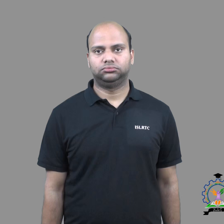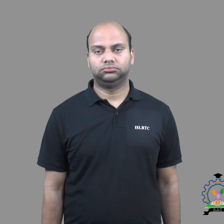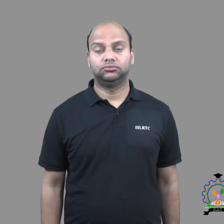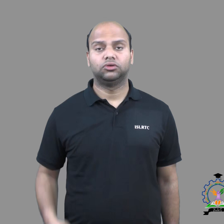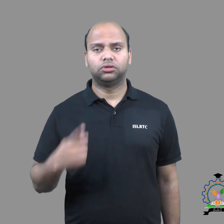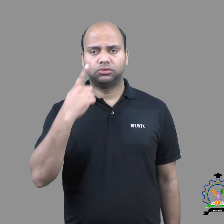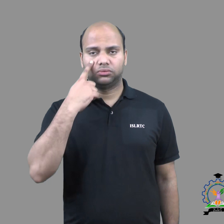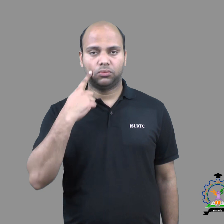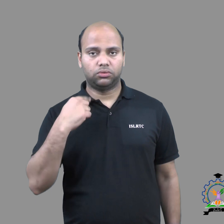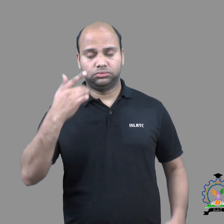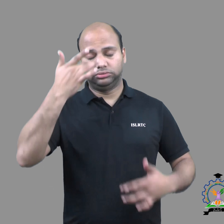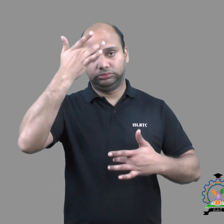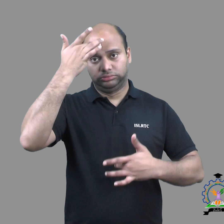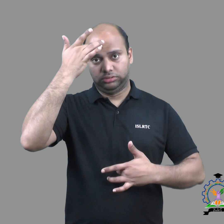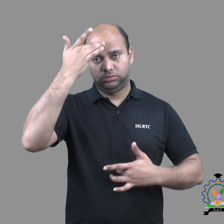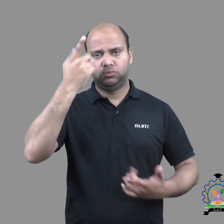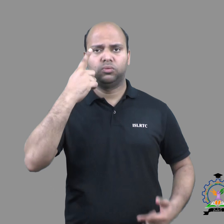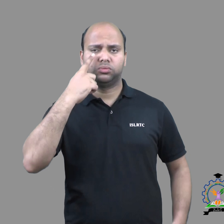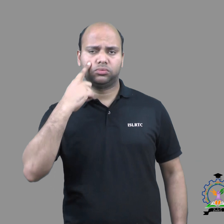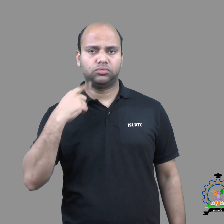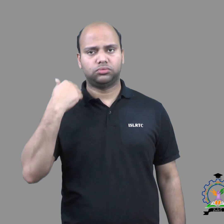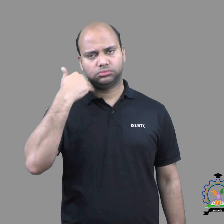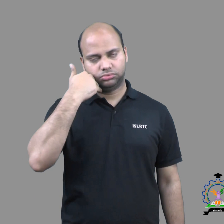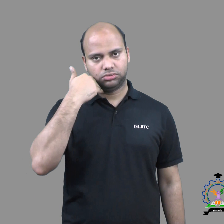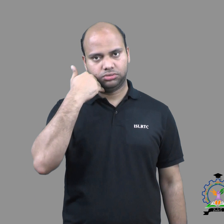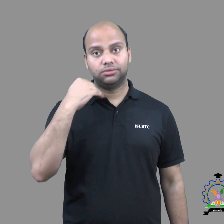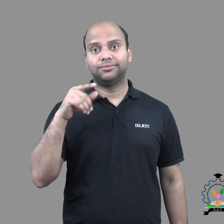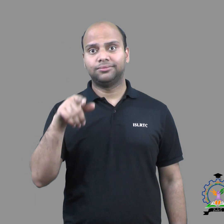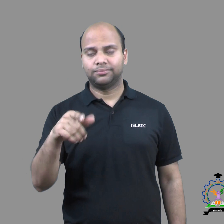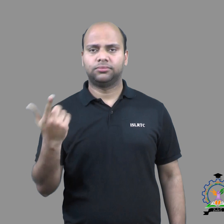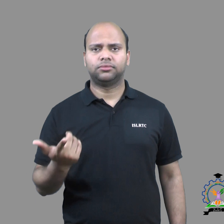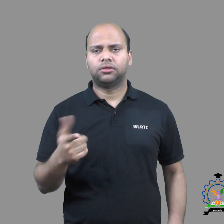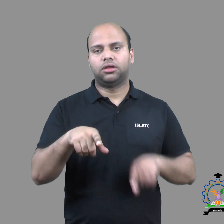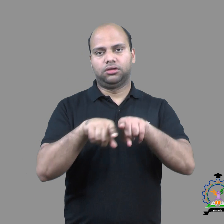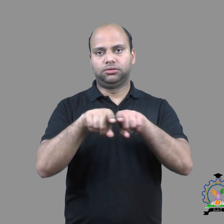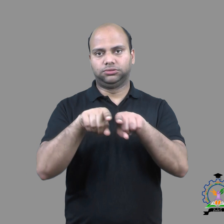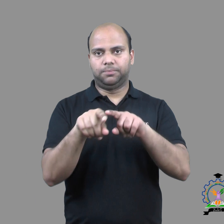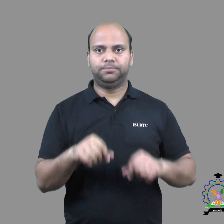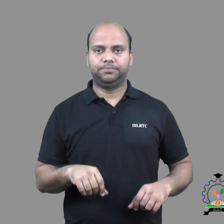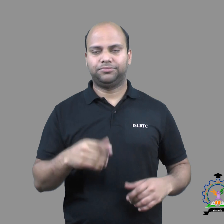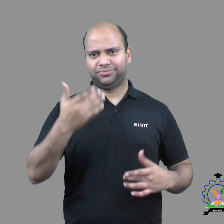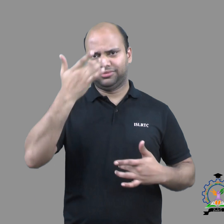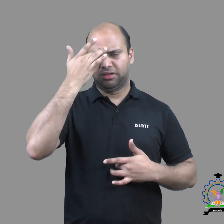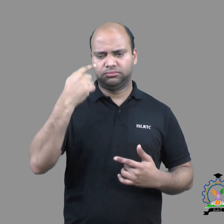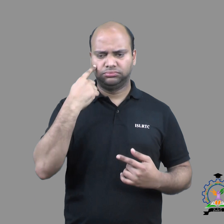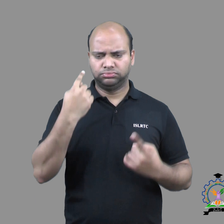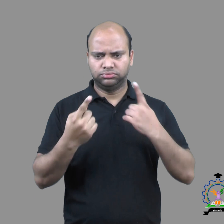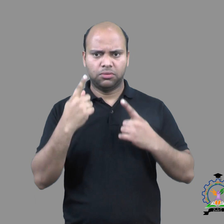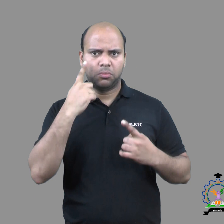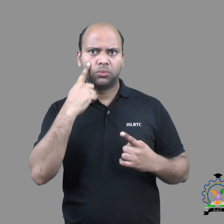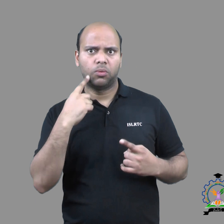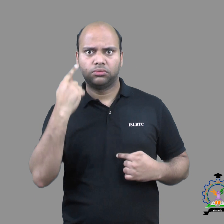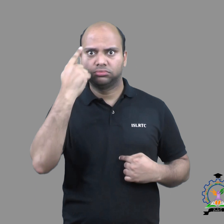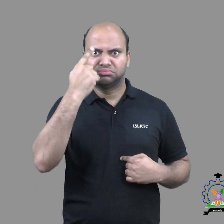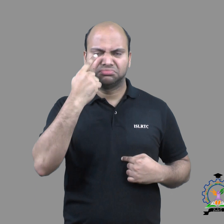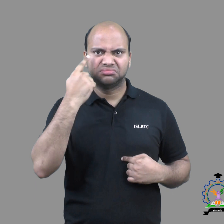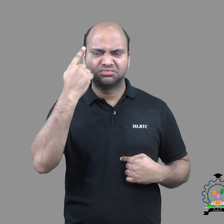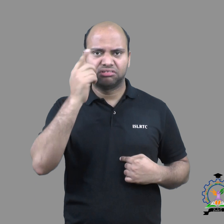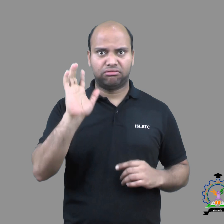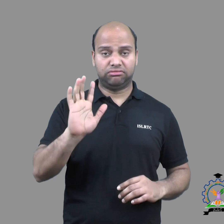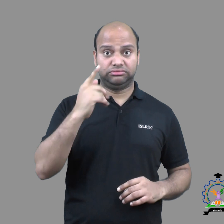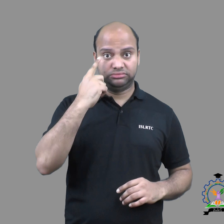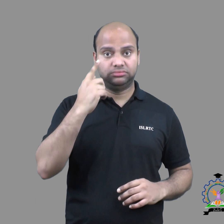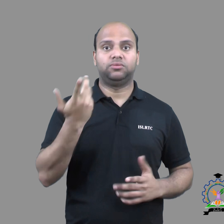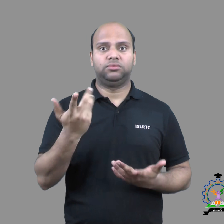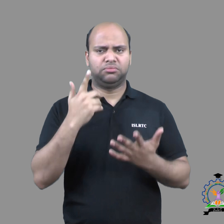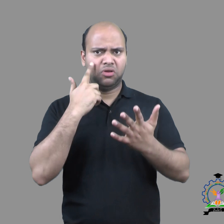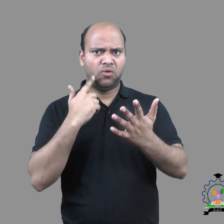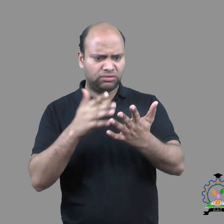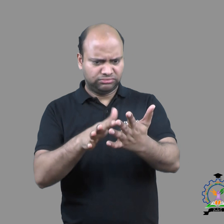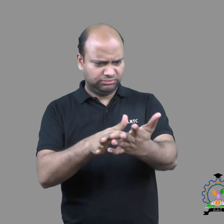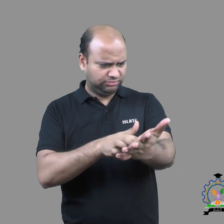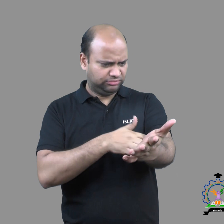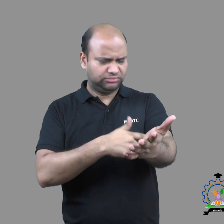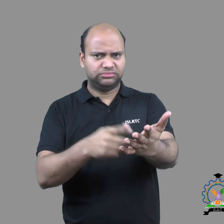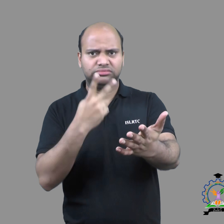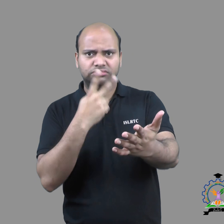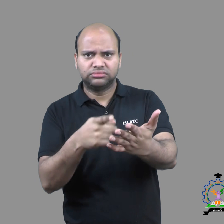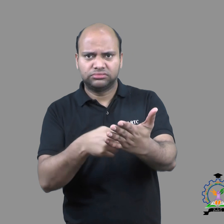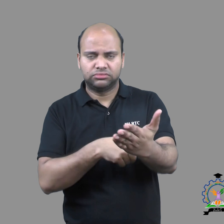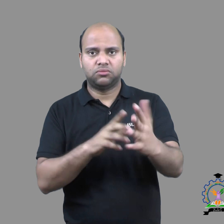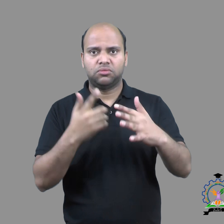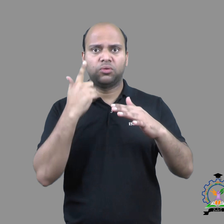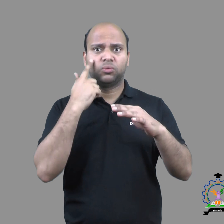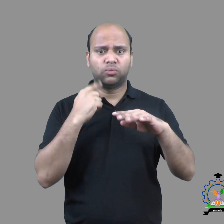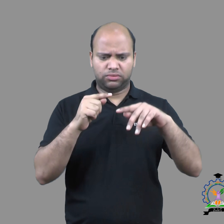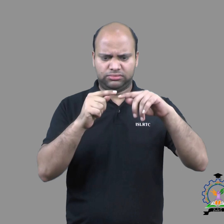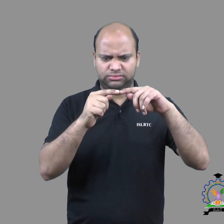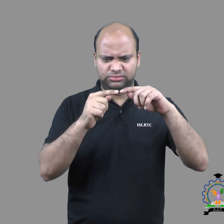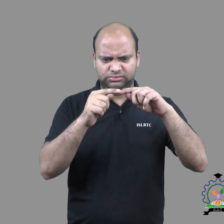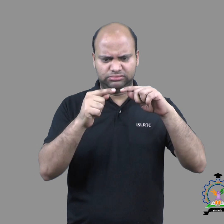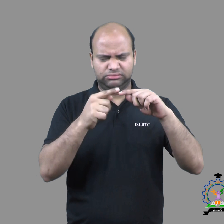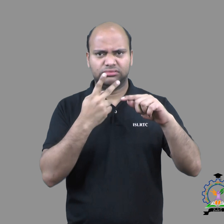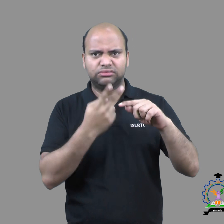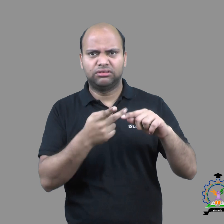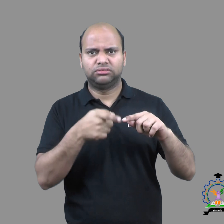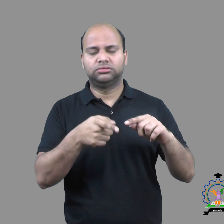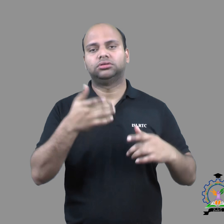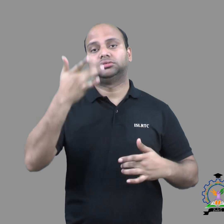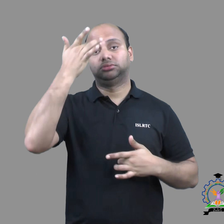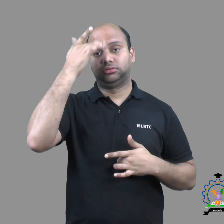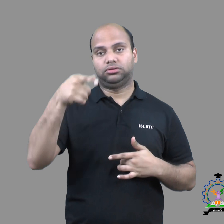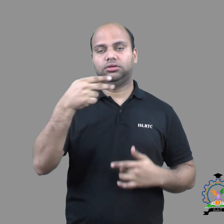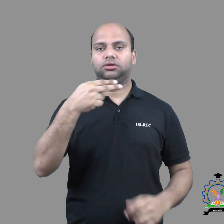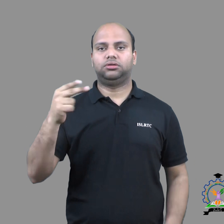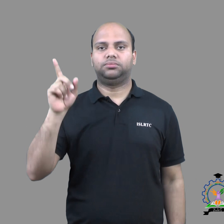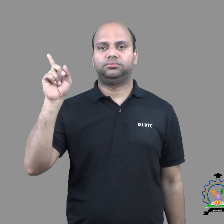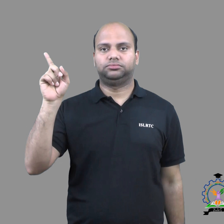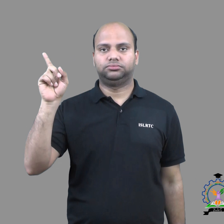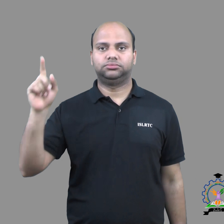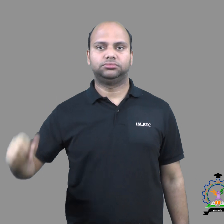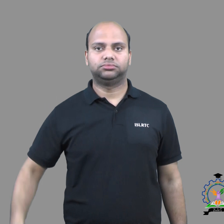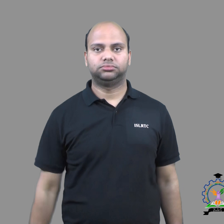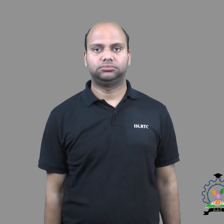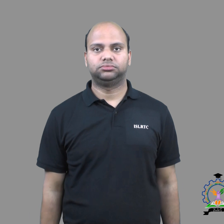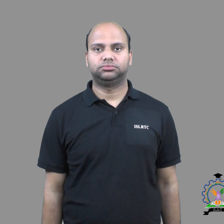Yellow Fever